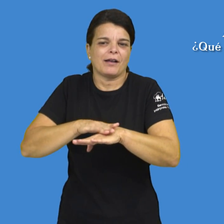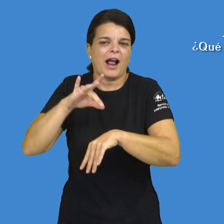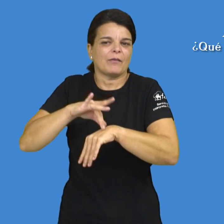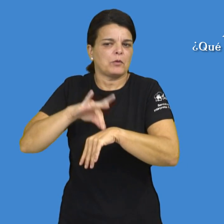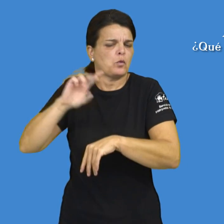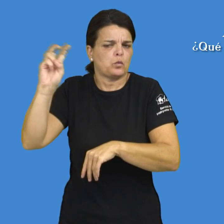enfermo